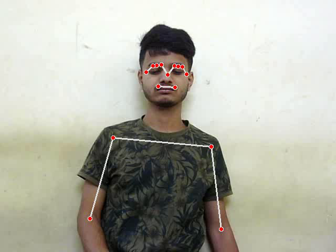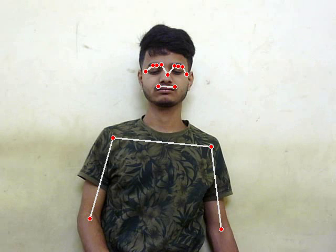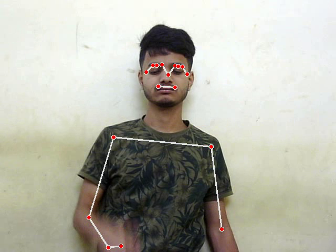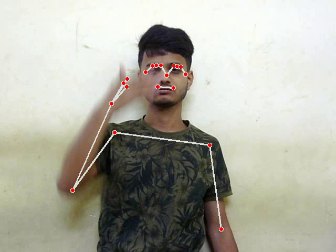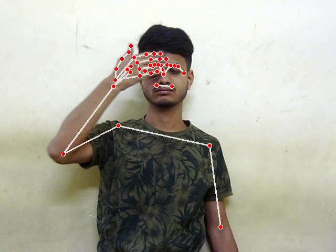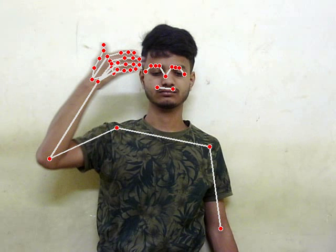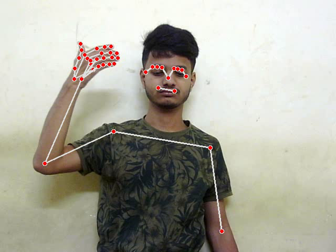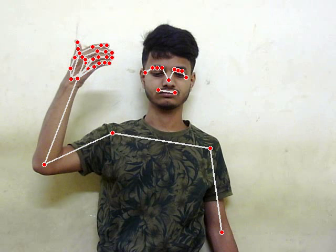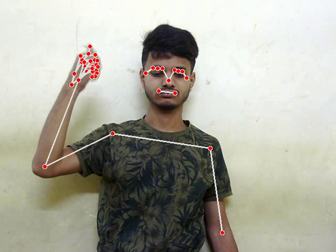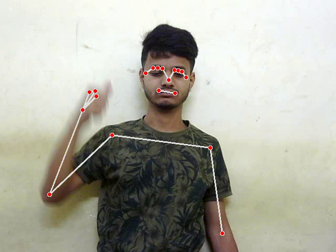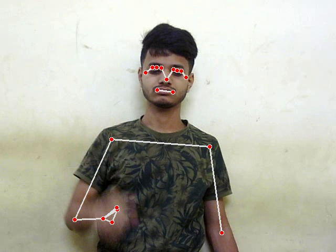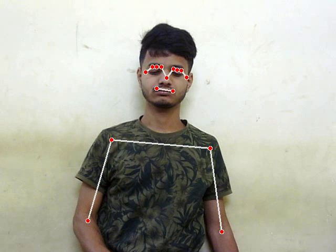forget